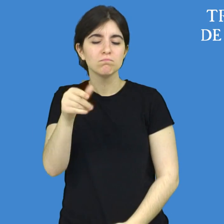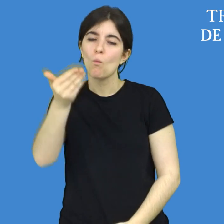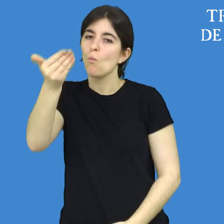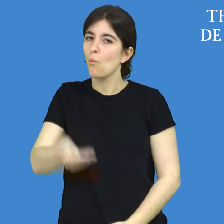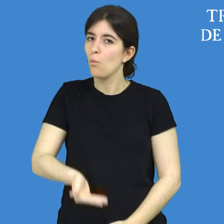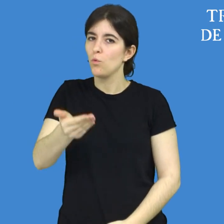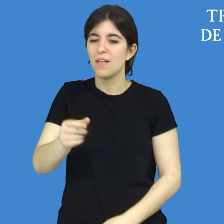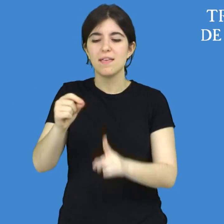importar